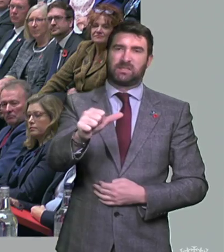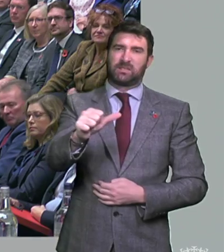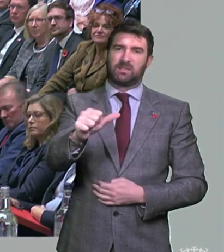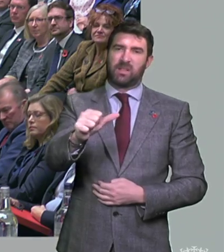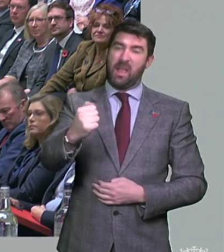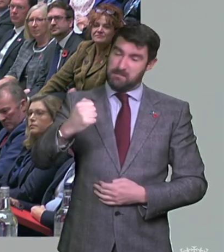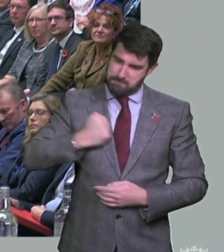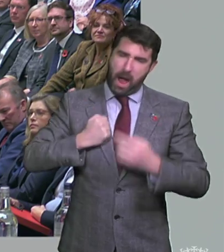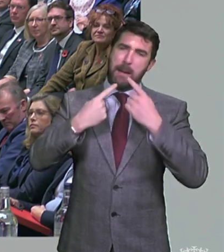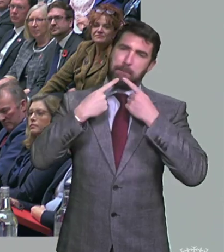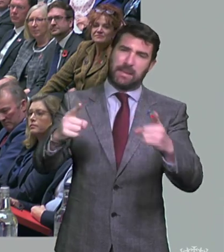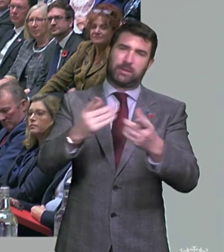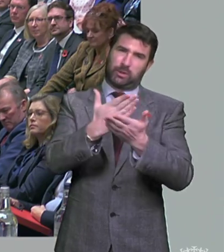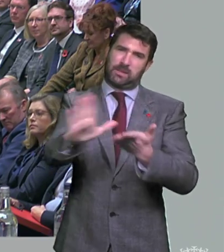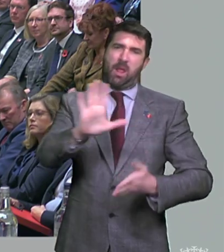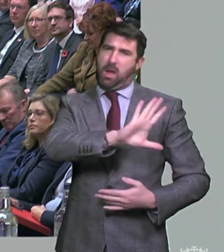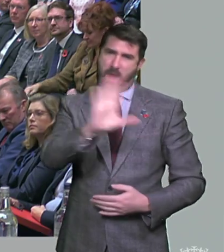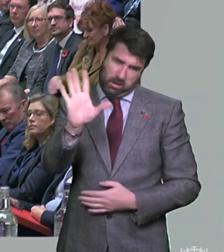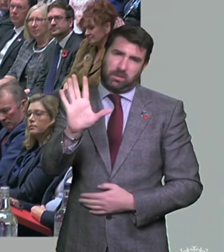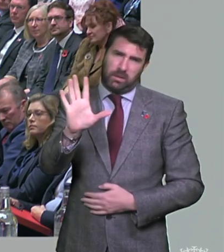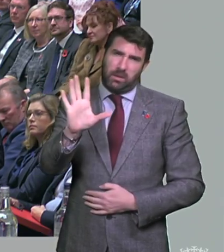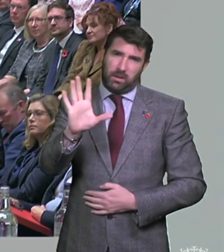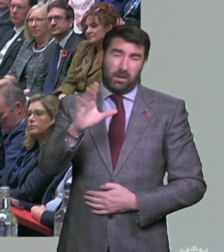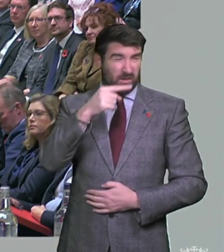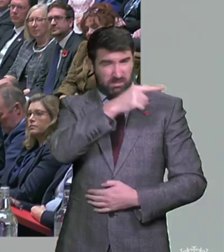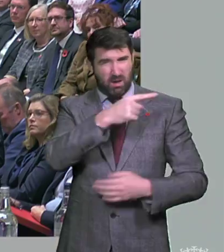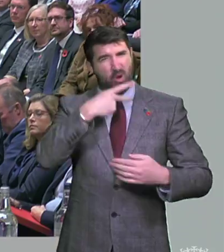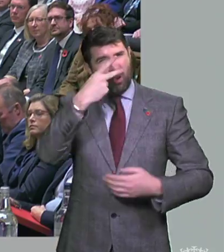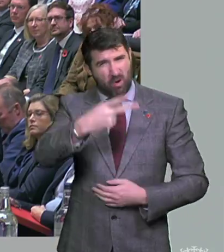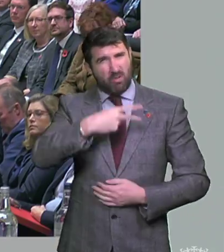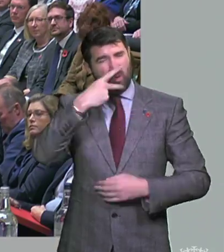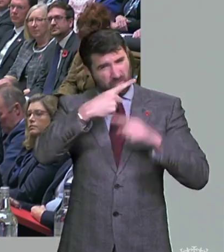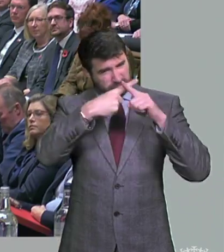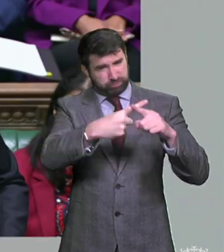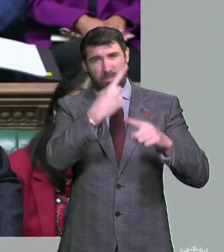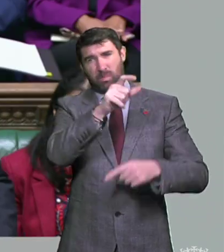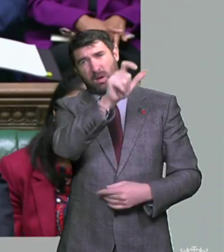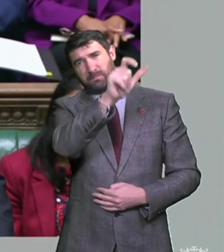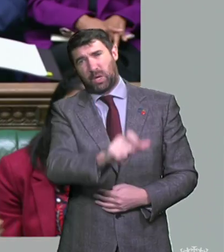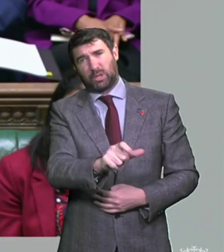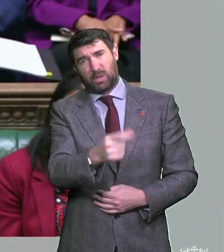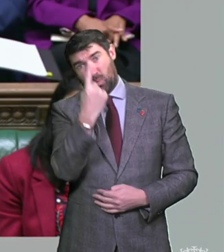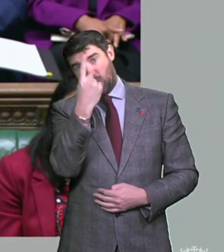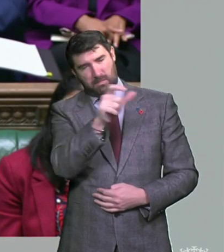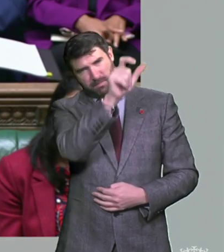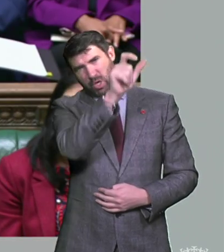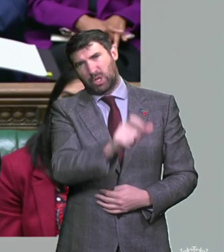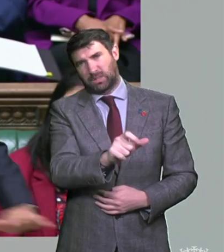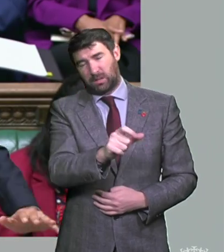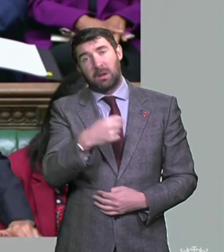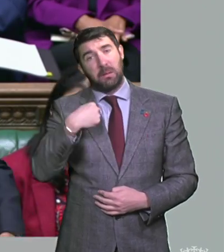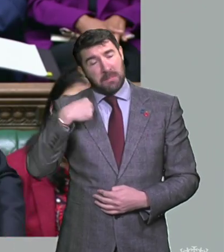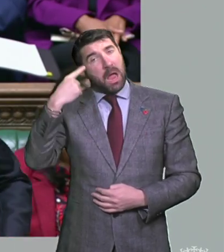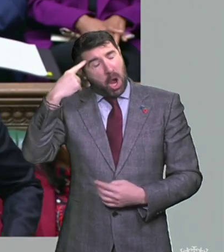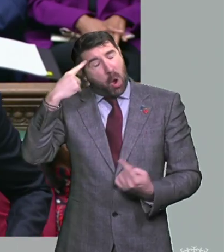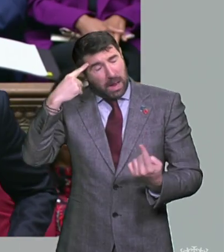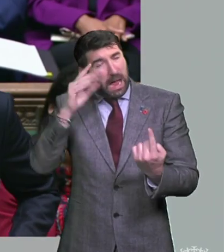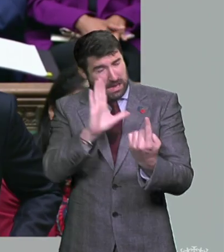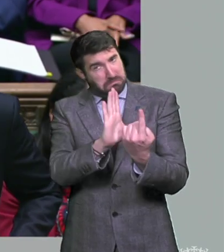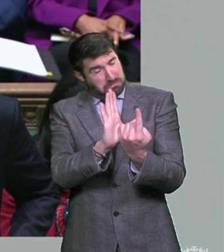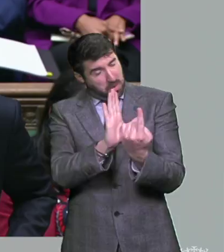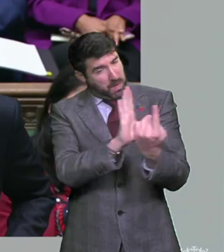As well as focusing on this one individual, it is also right and important that we keep delivering for the whole country.